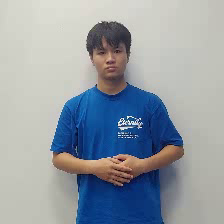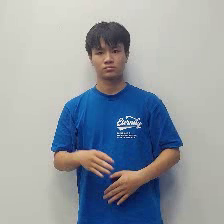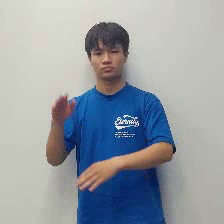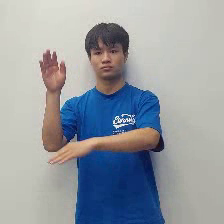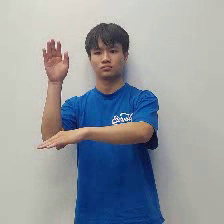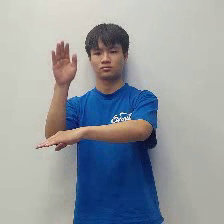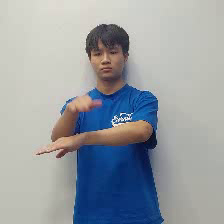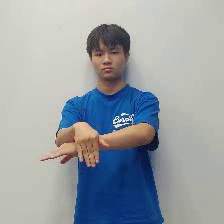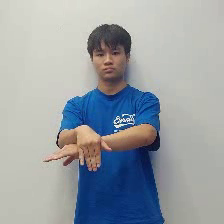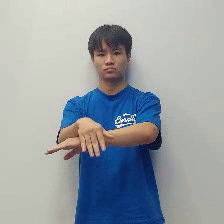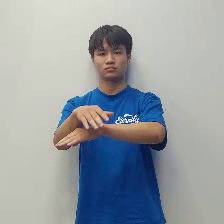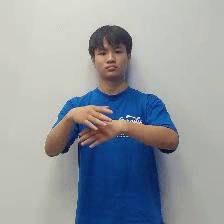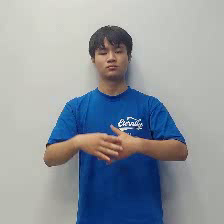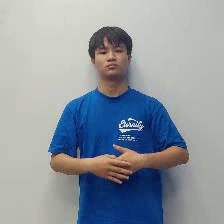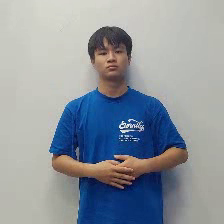Chiều